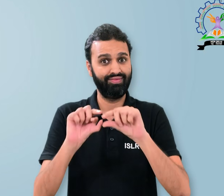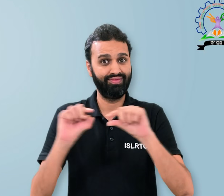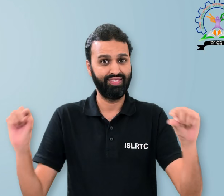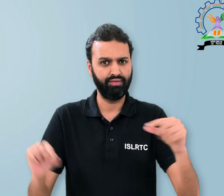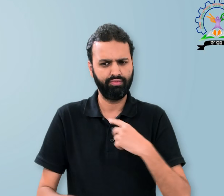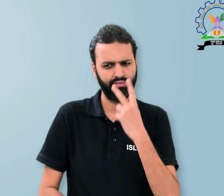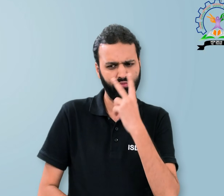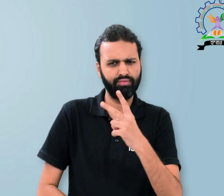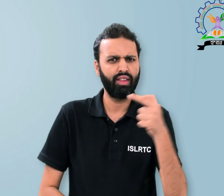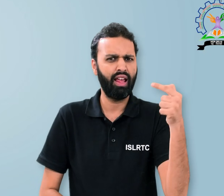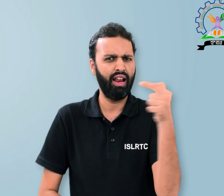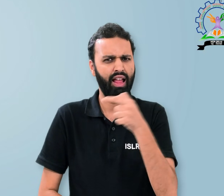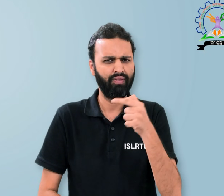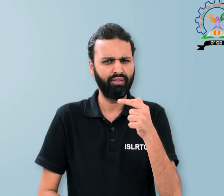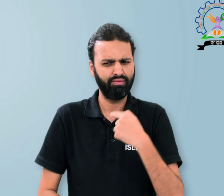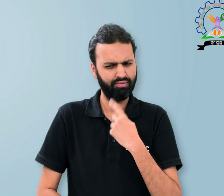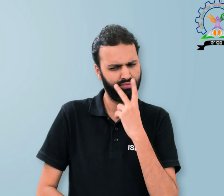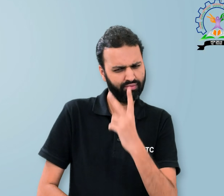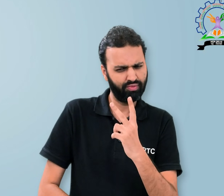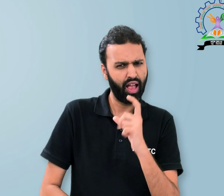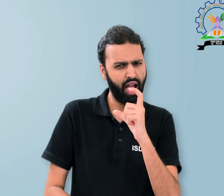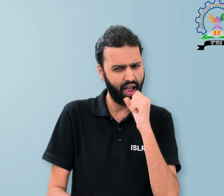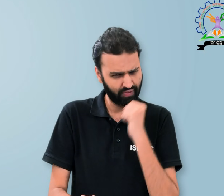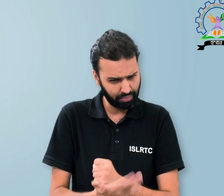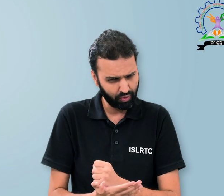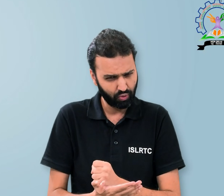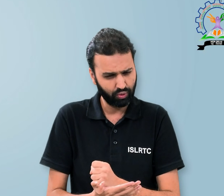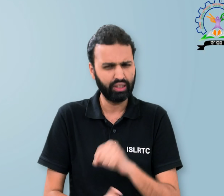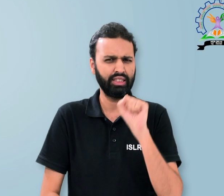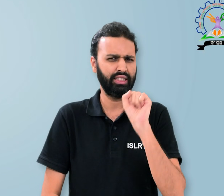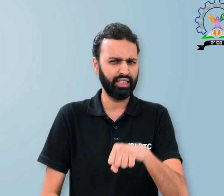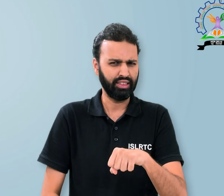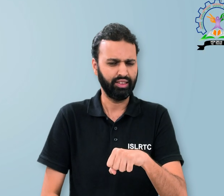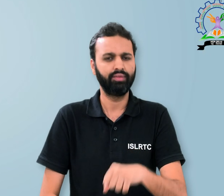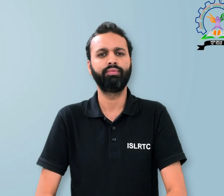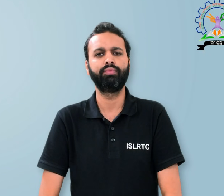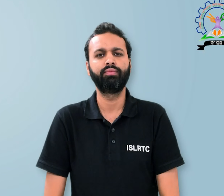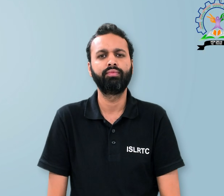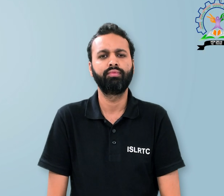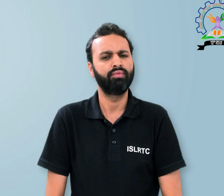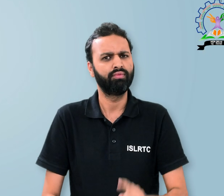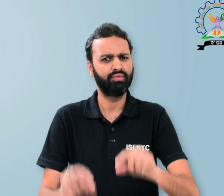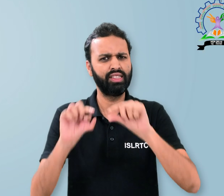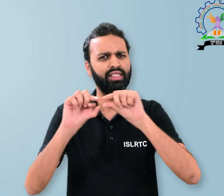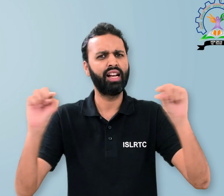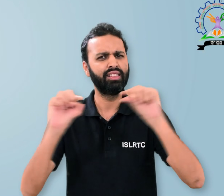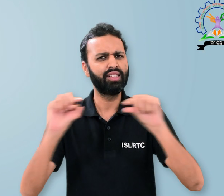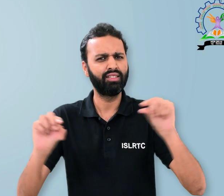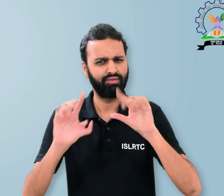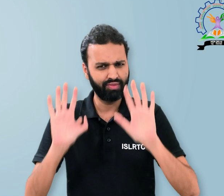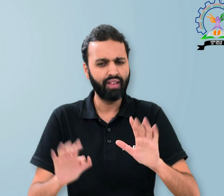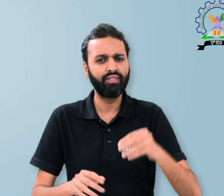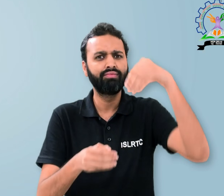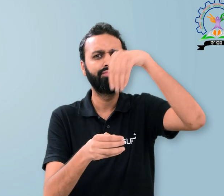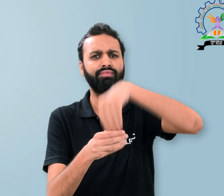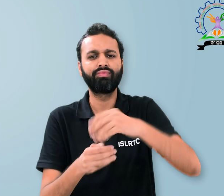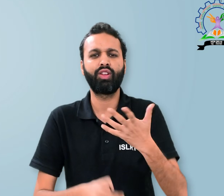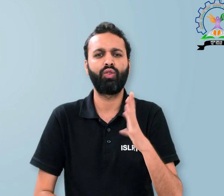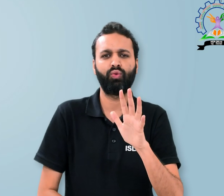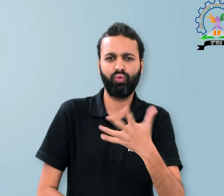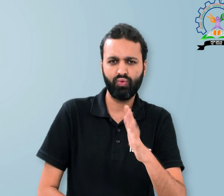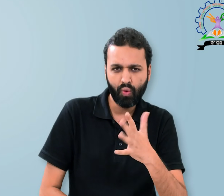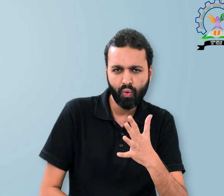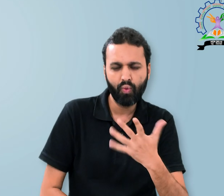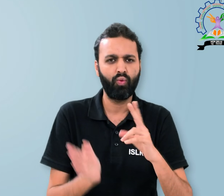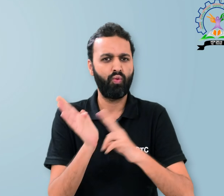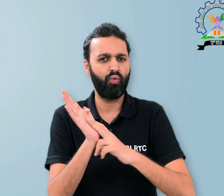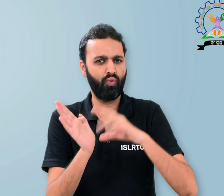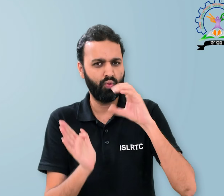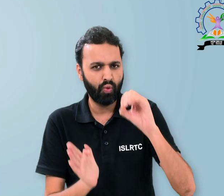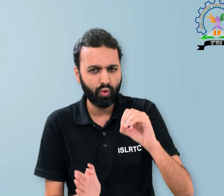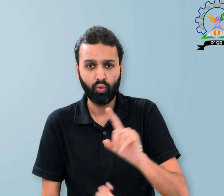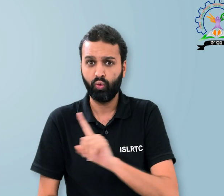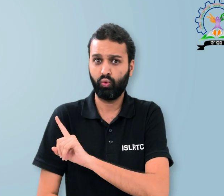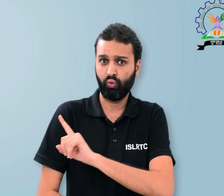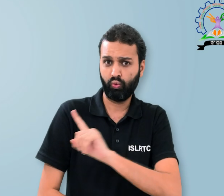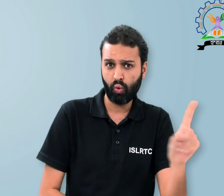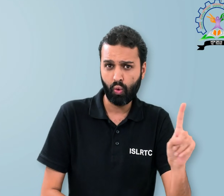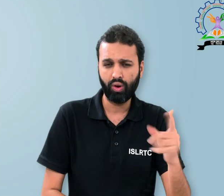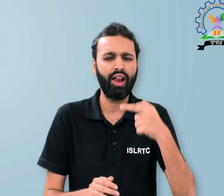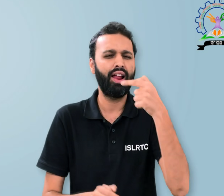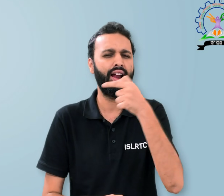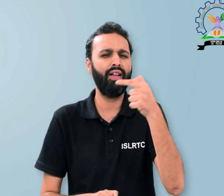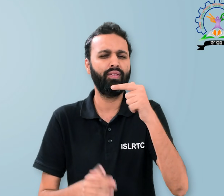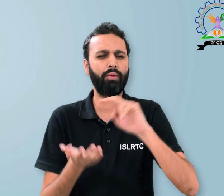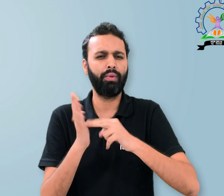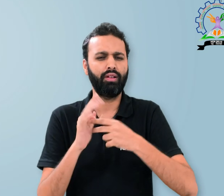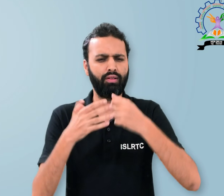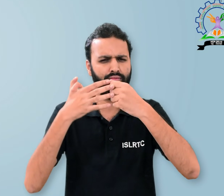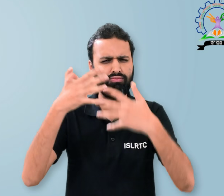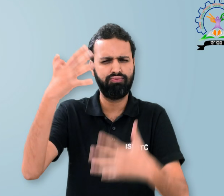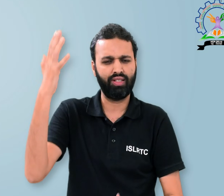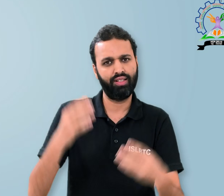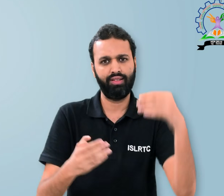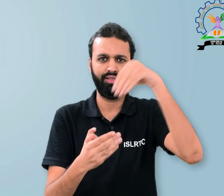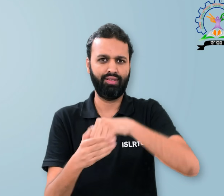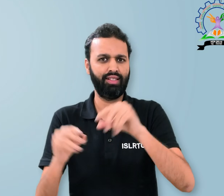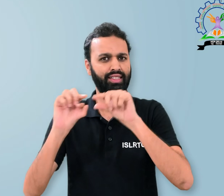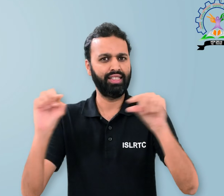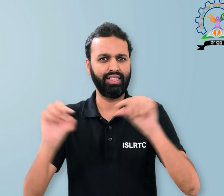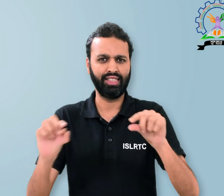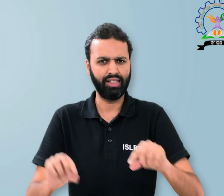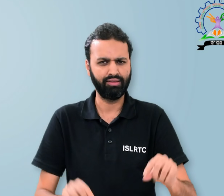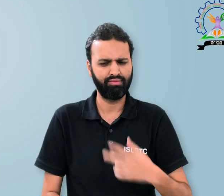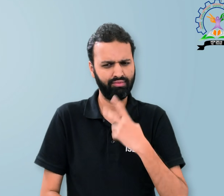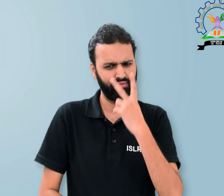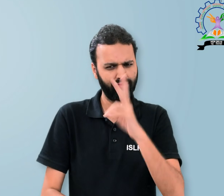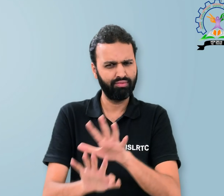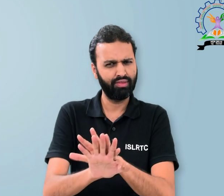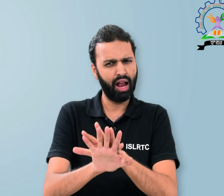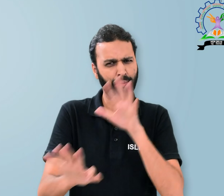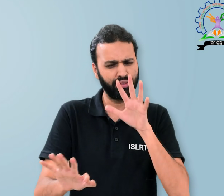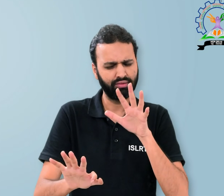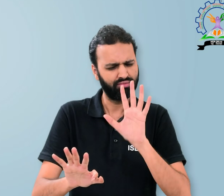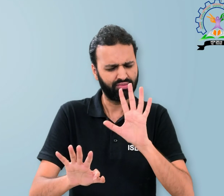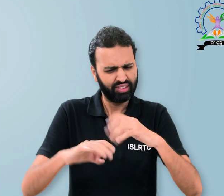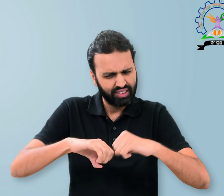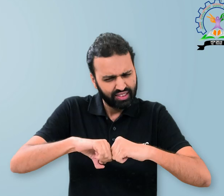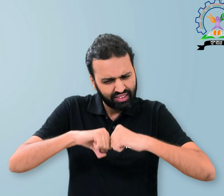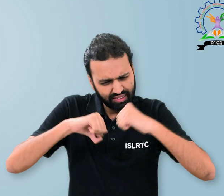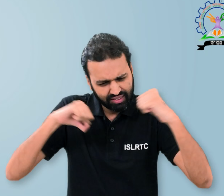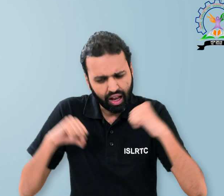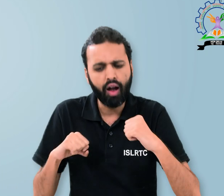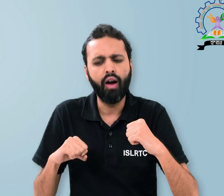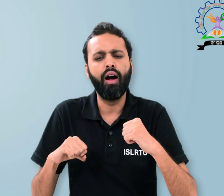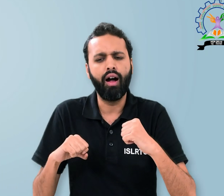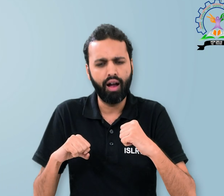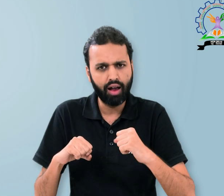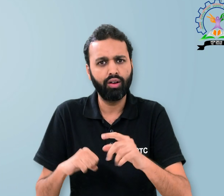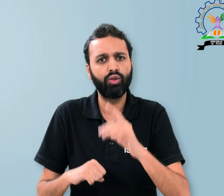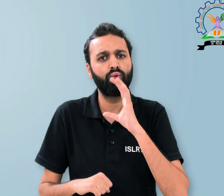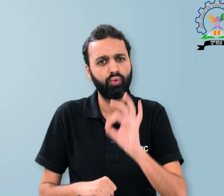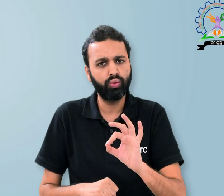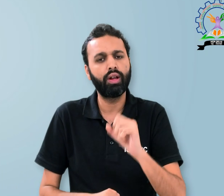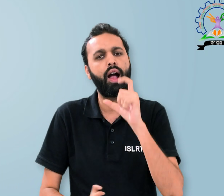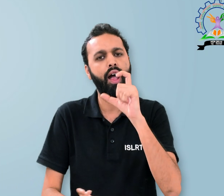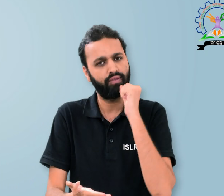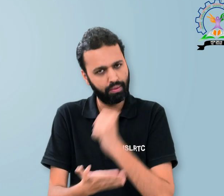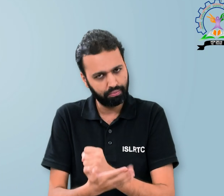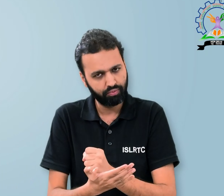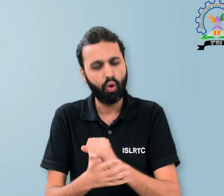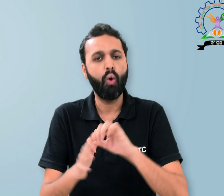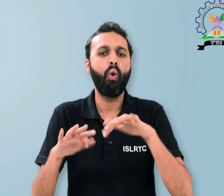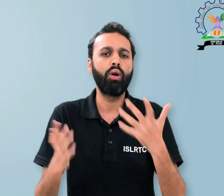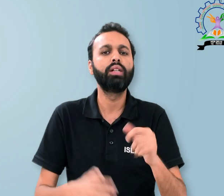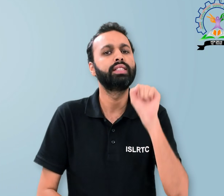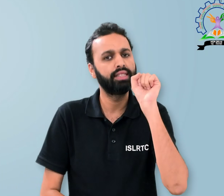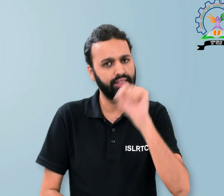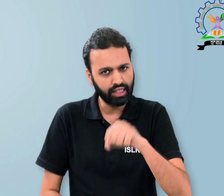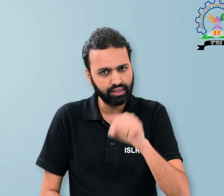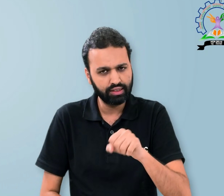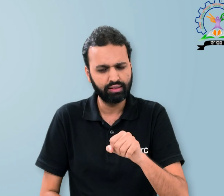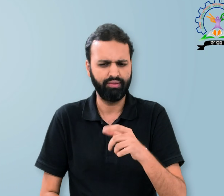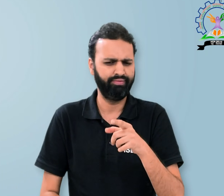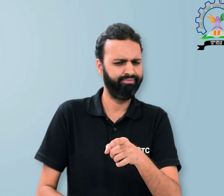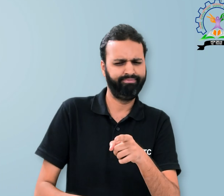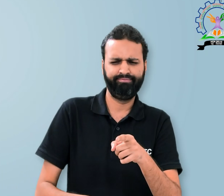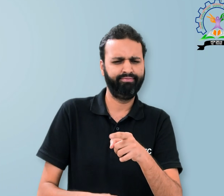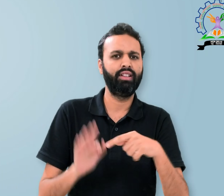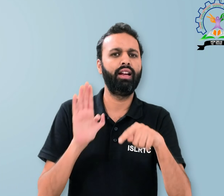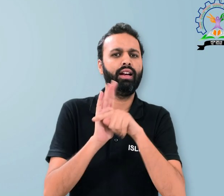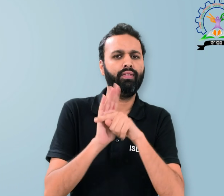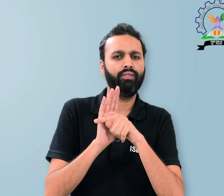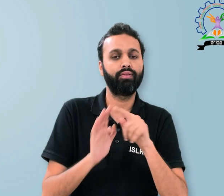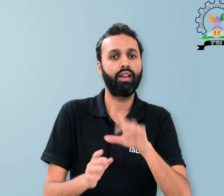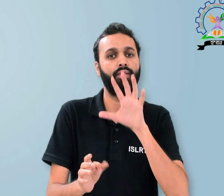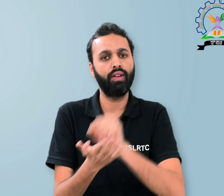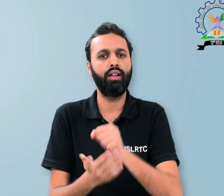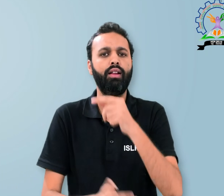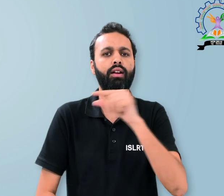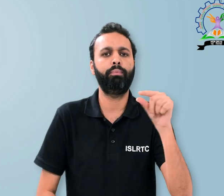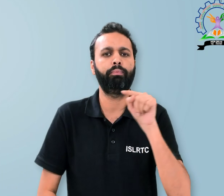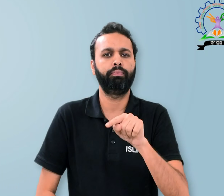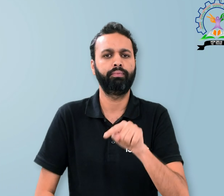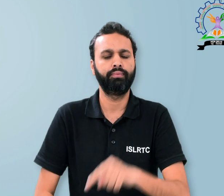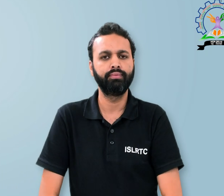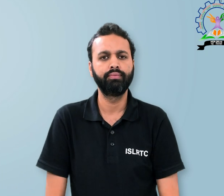Litotes Ironical understatement in which an affirmative is expressed by the negative of its contrary.